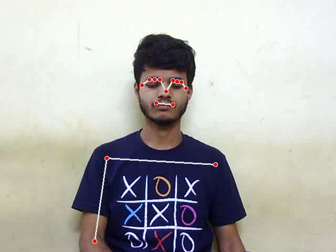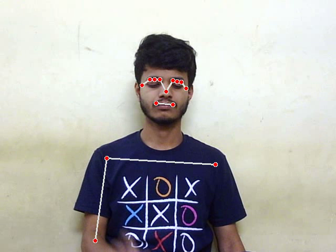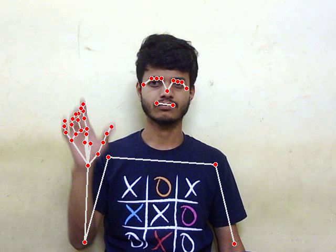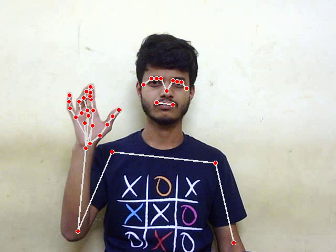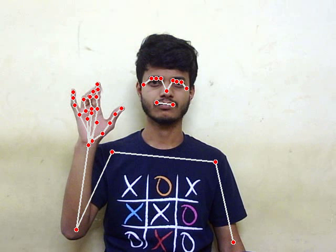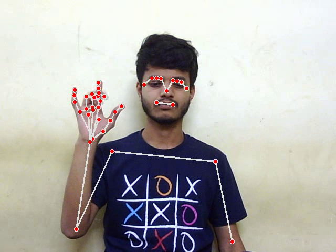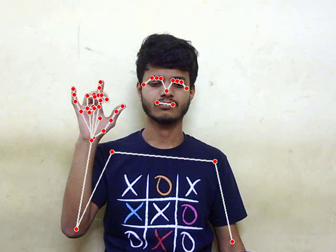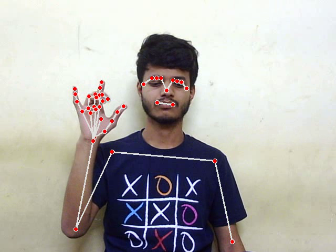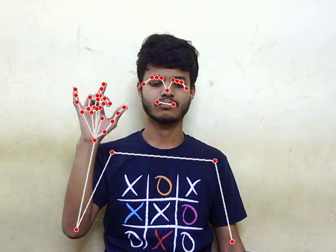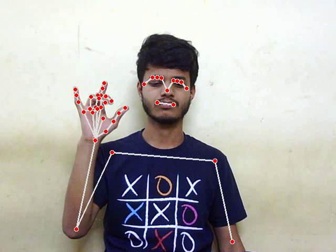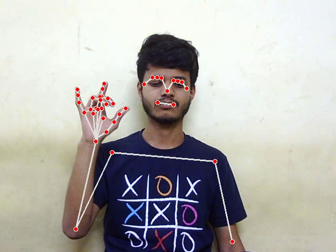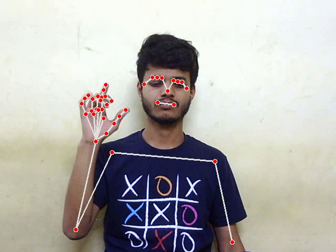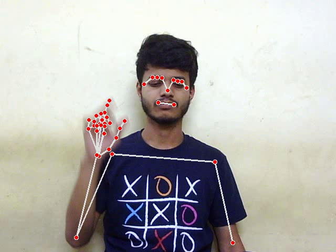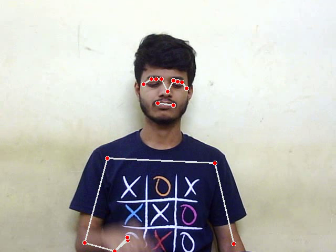why